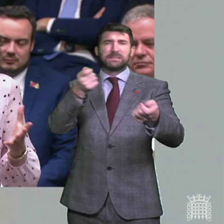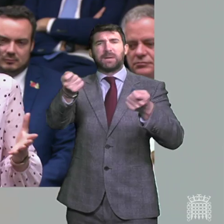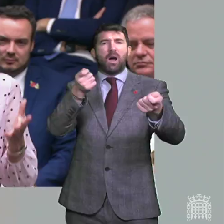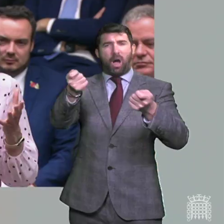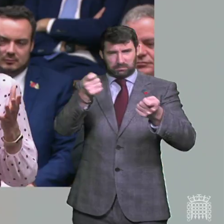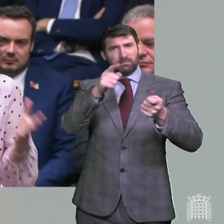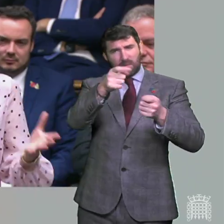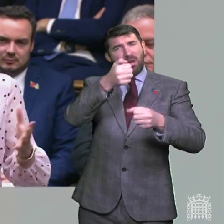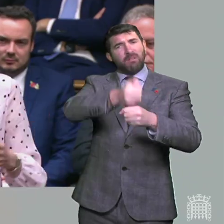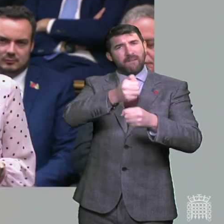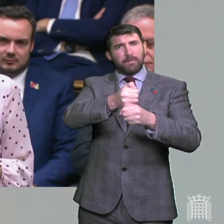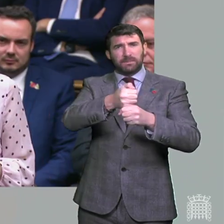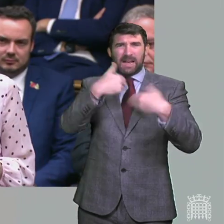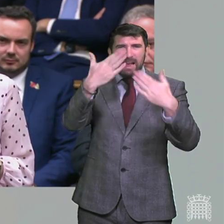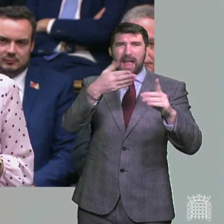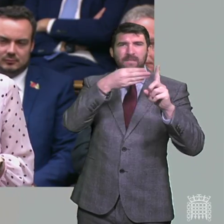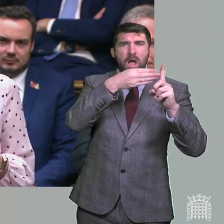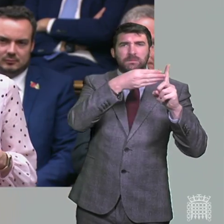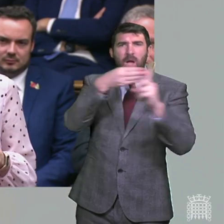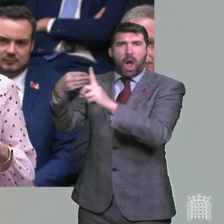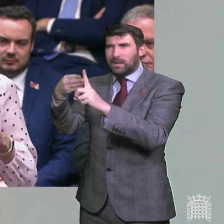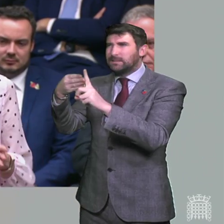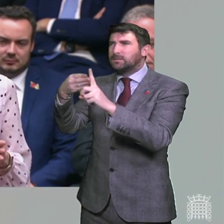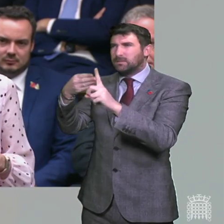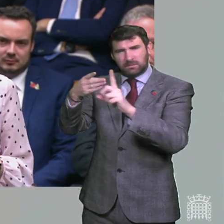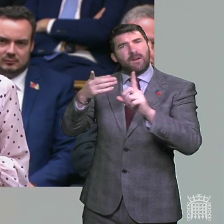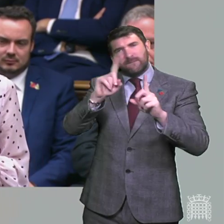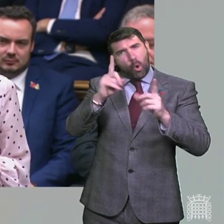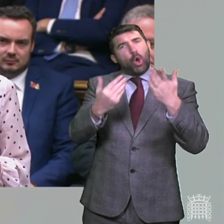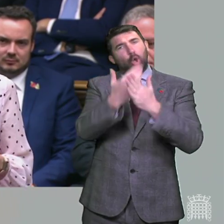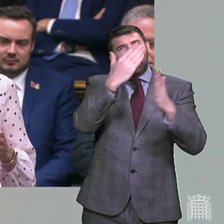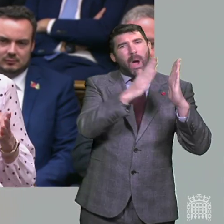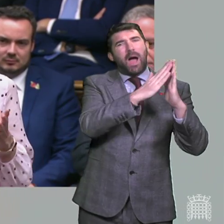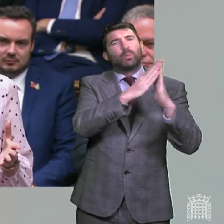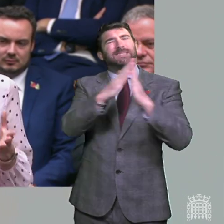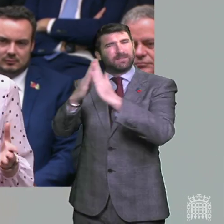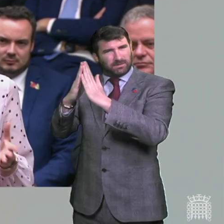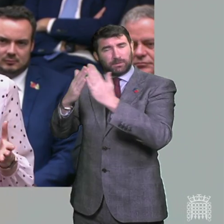When the Prime Minister came to Finchley over the summer, he said that he wanted to abolish those targets.